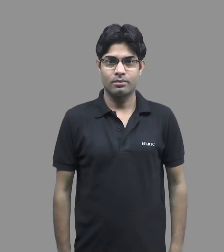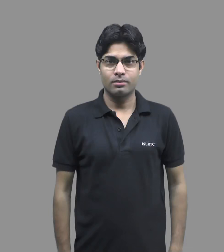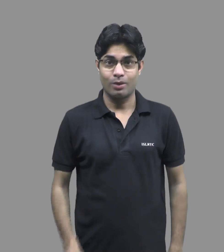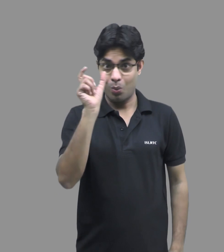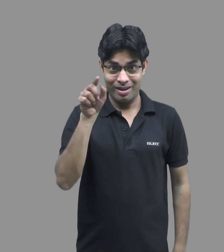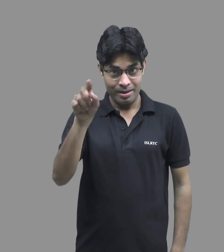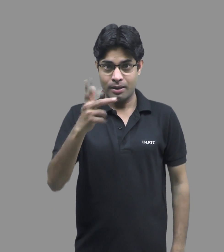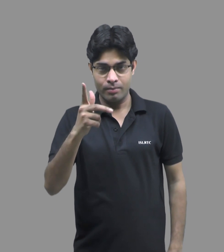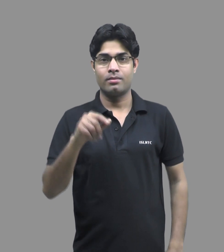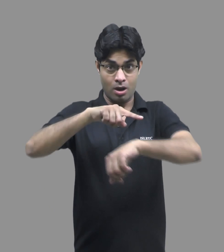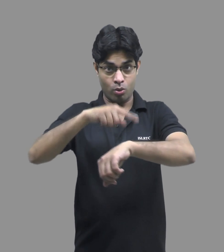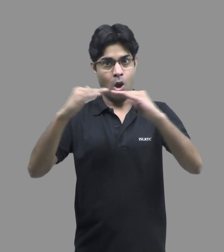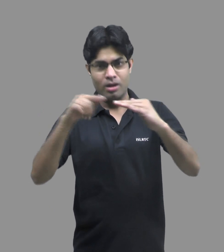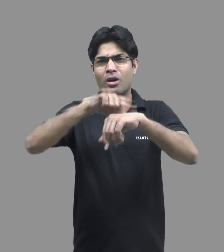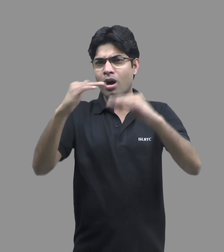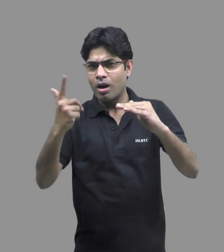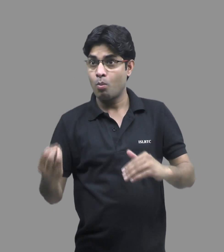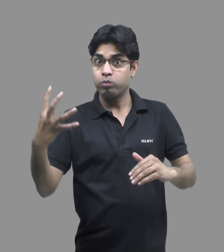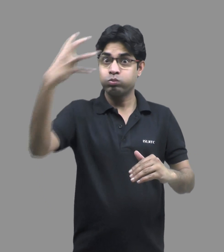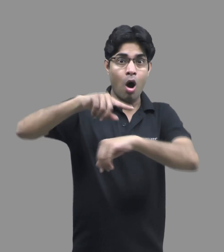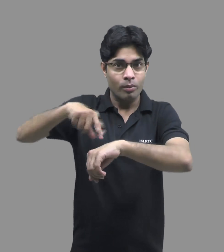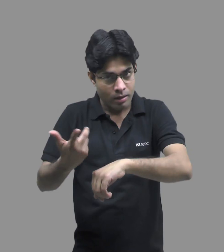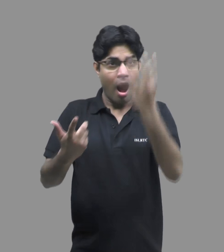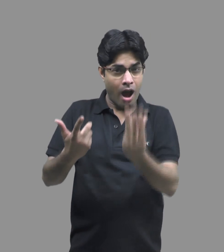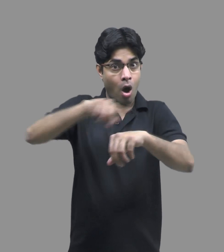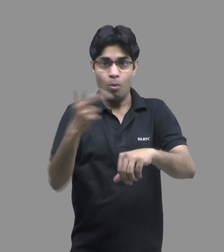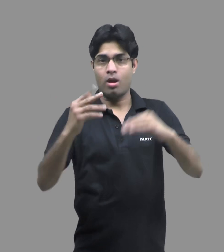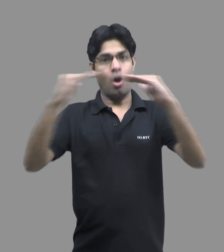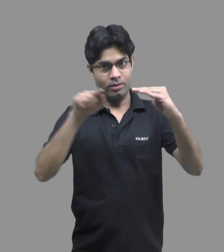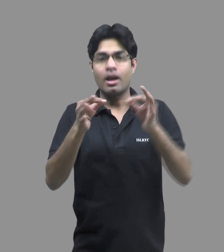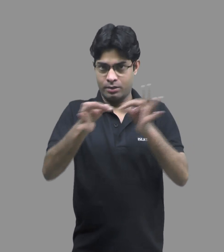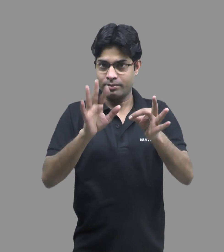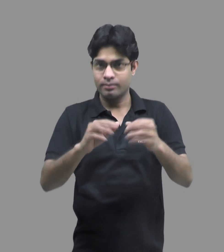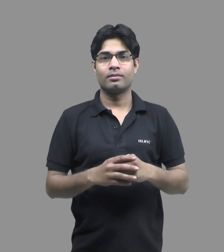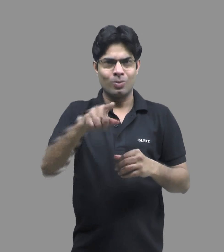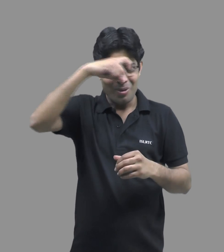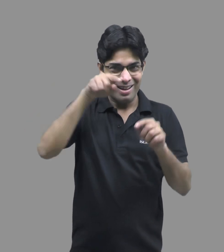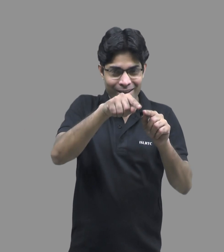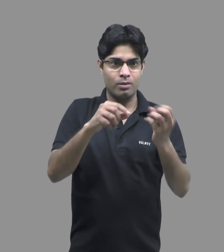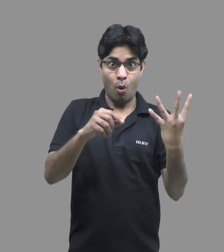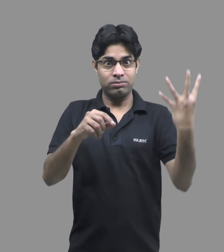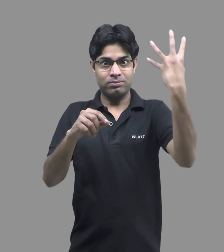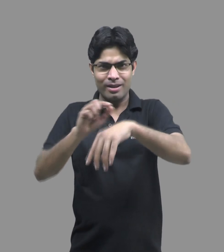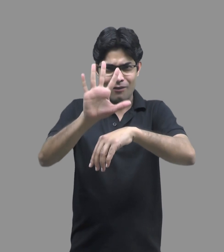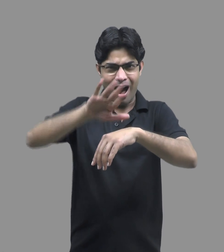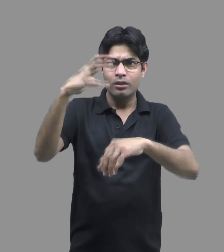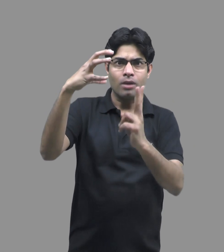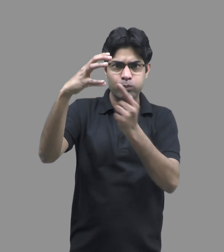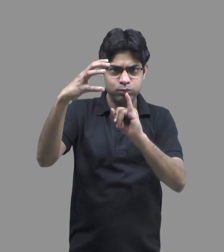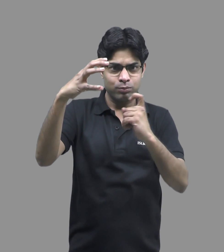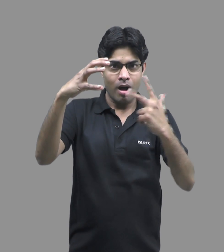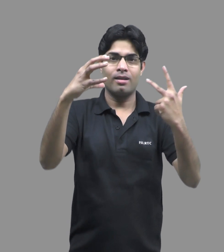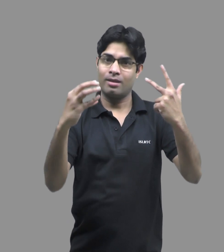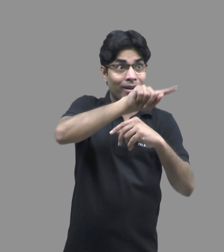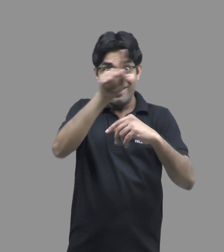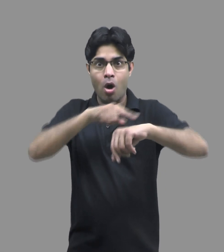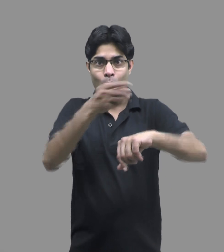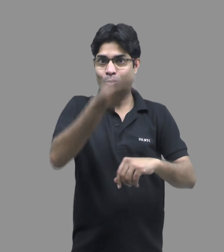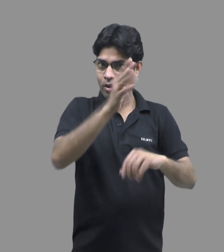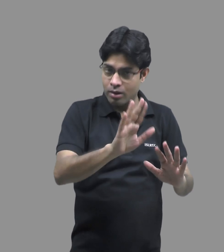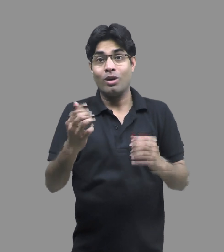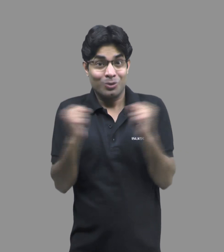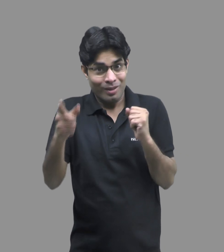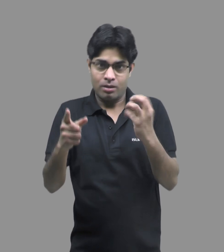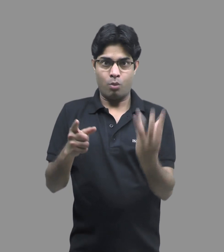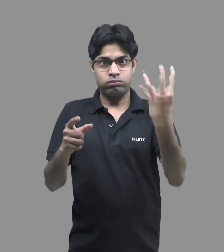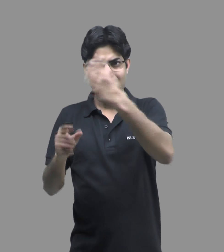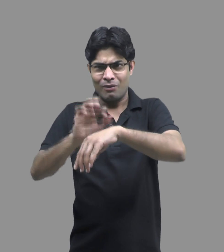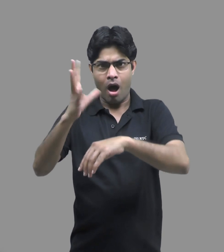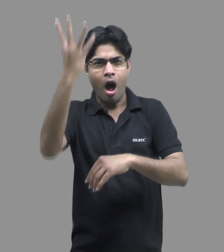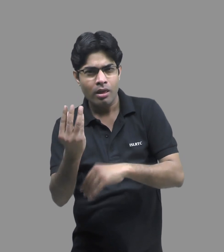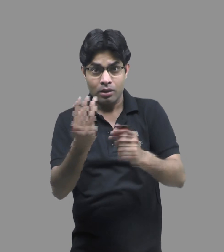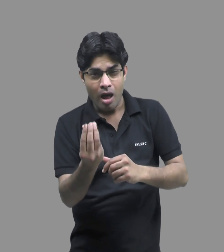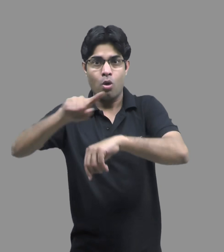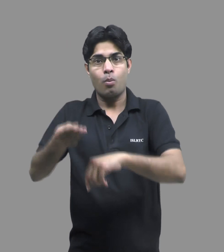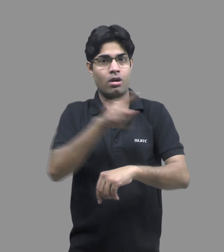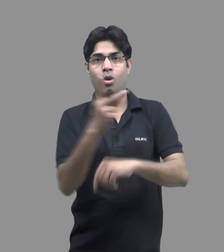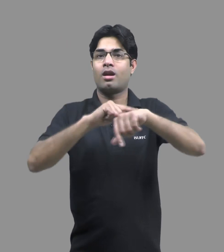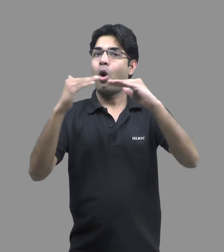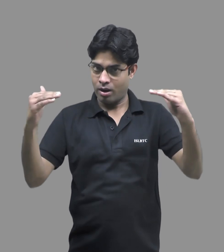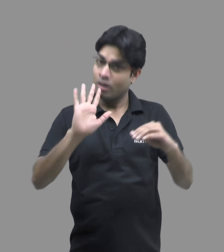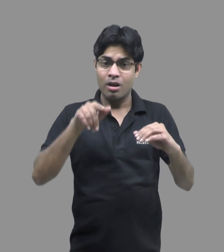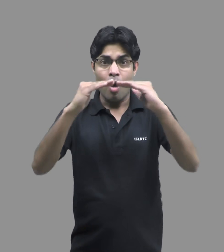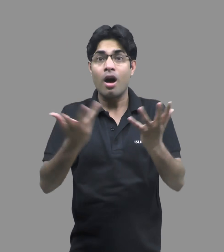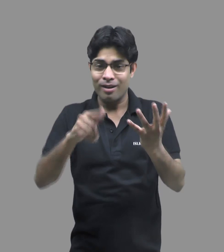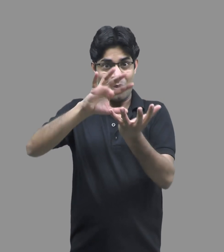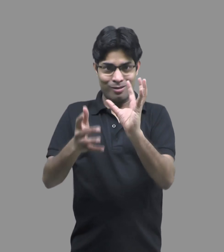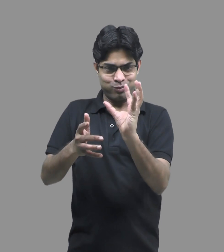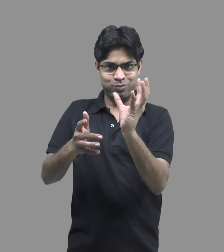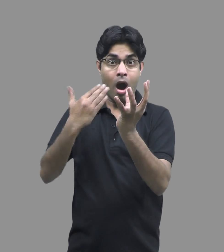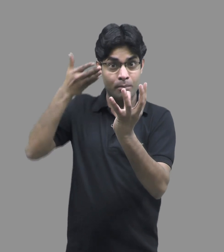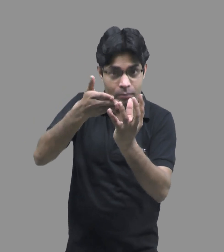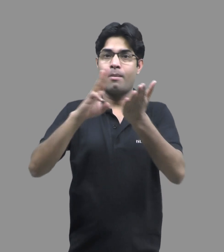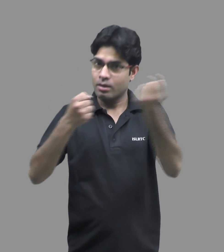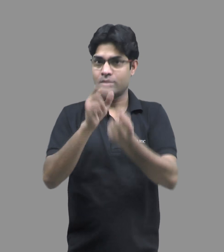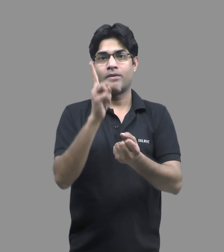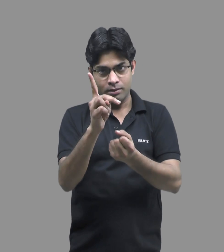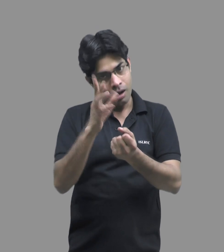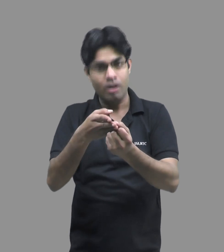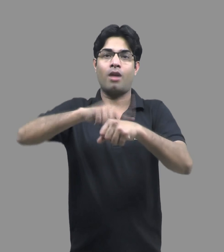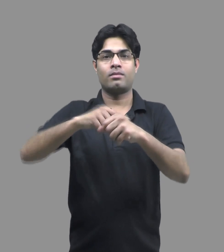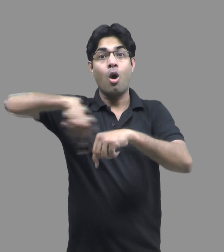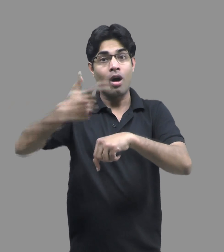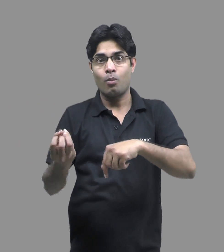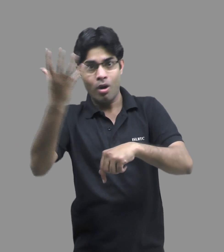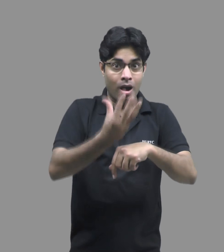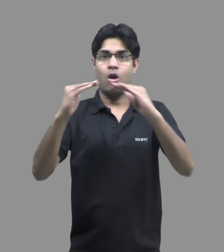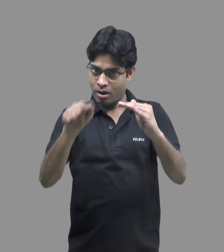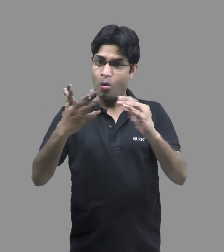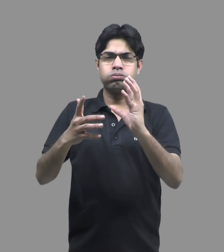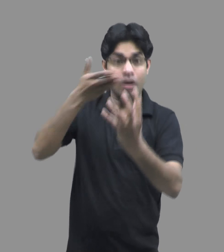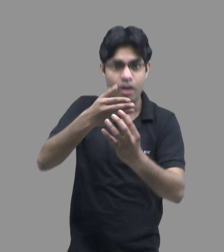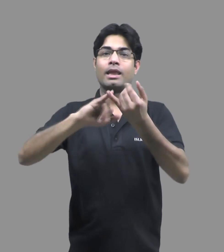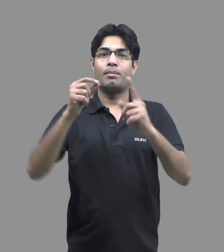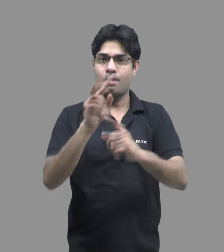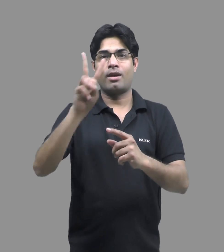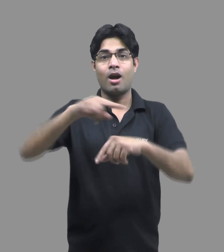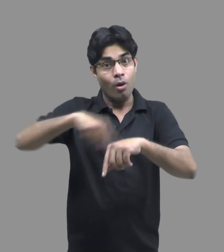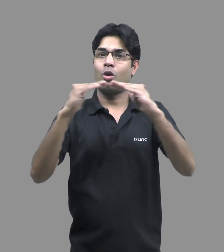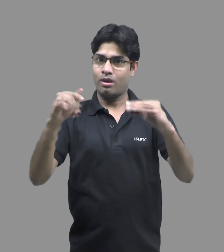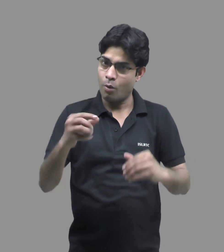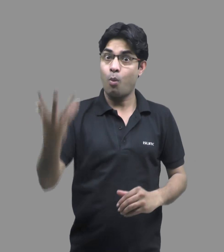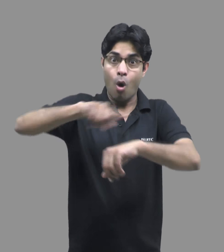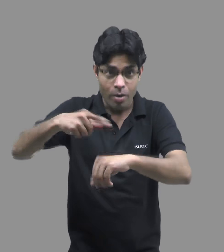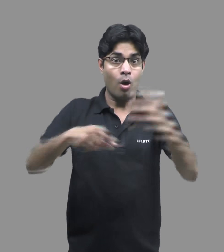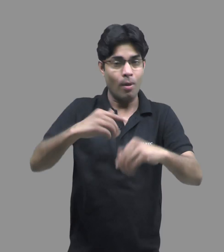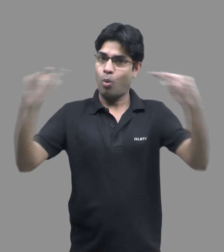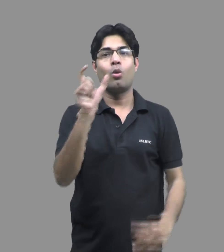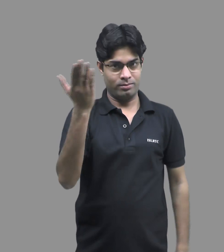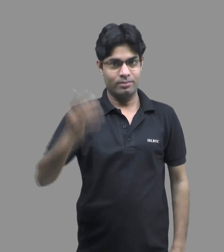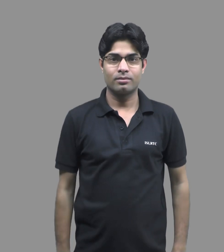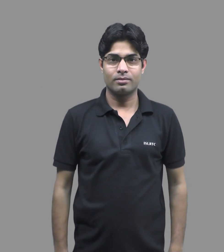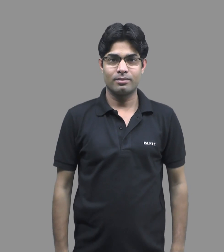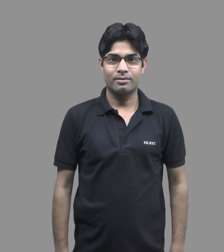Equinox